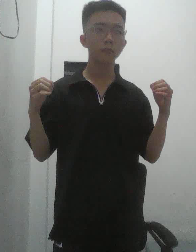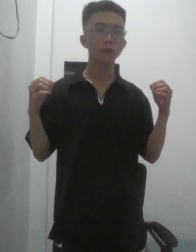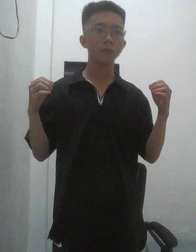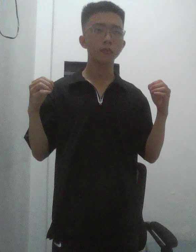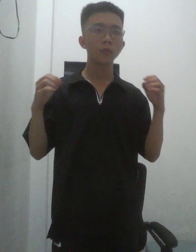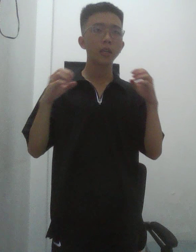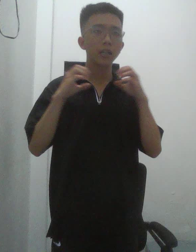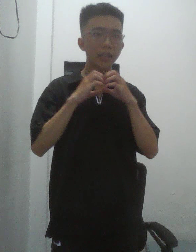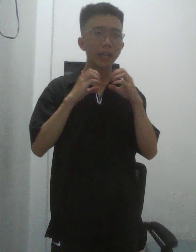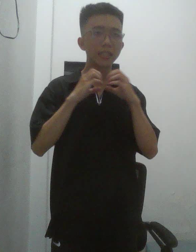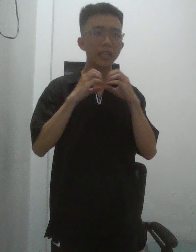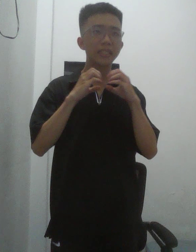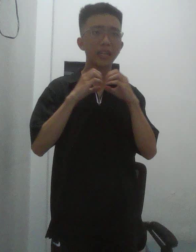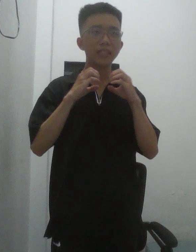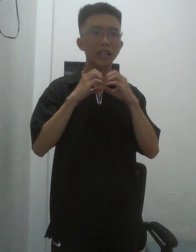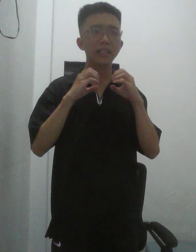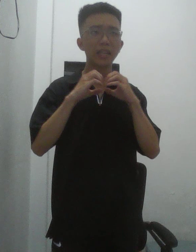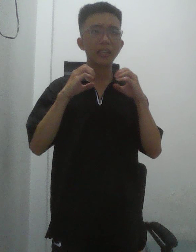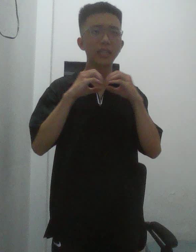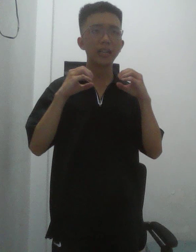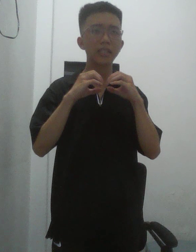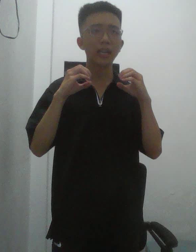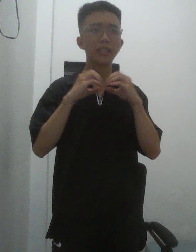cai nhau